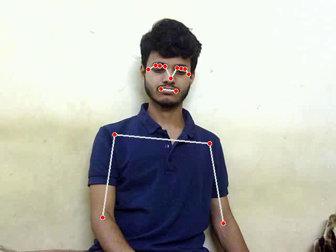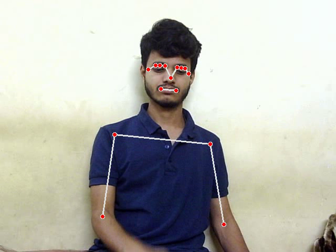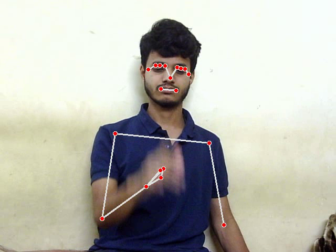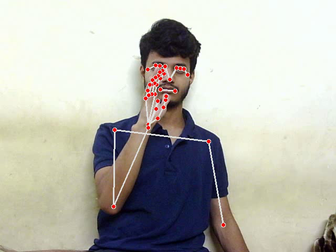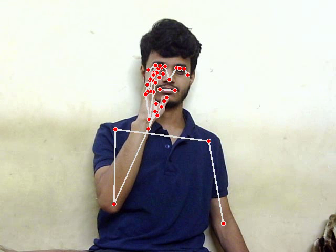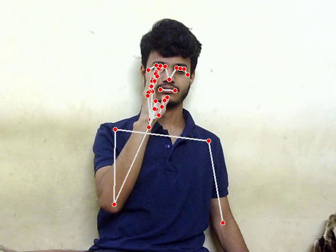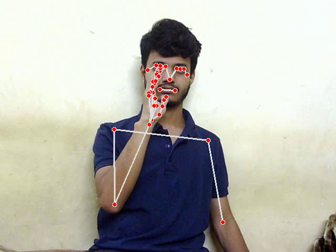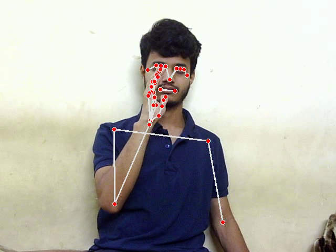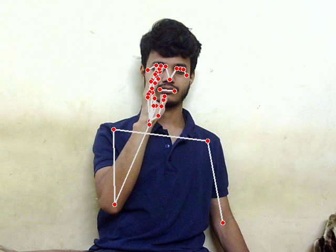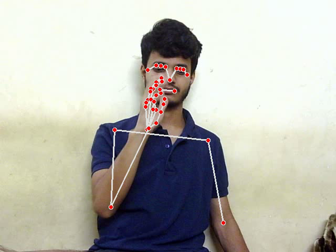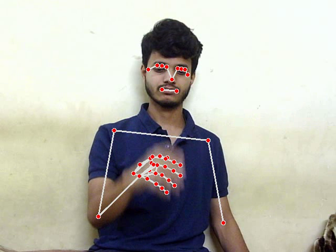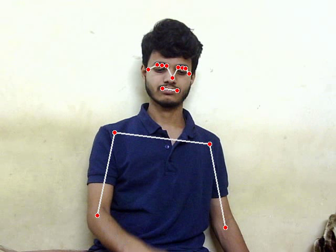mother